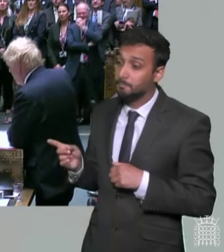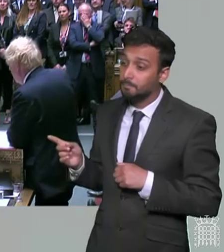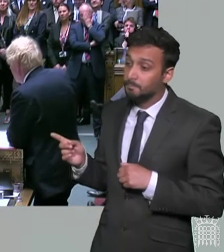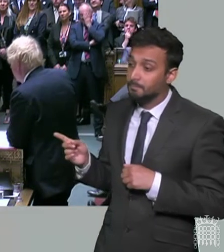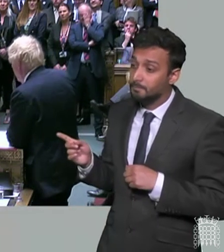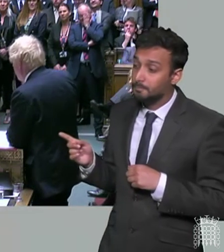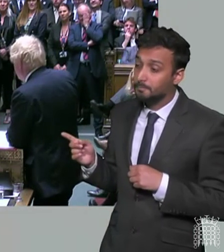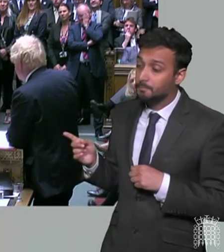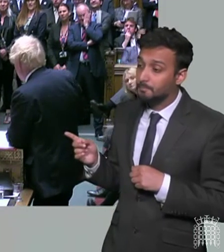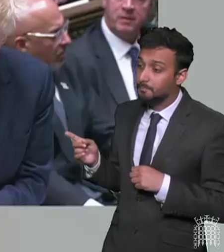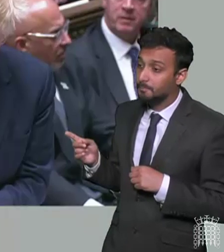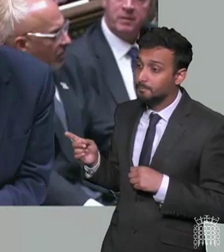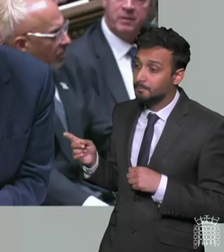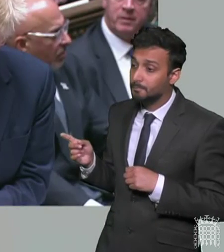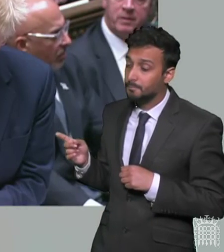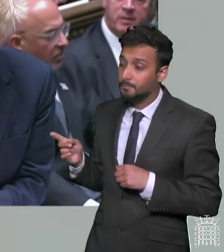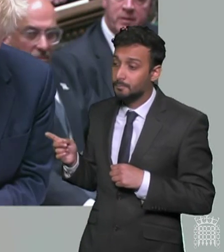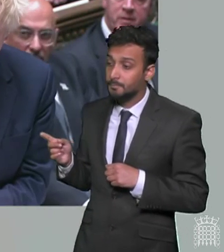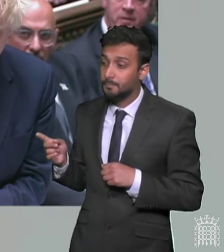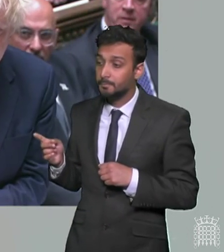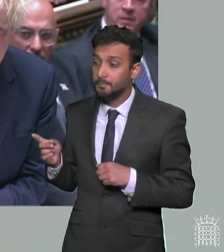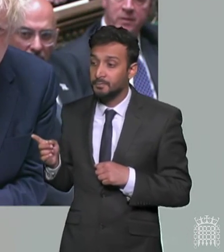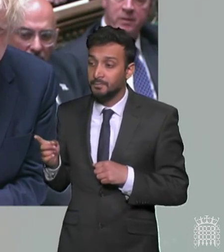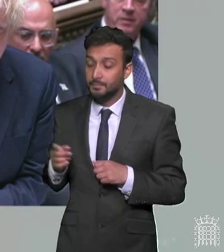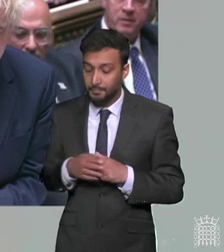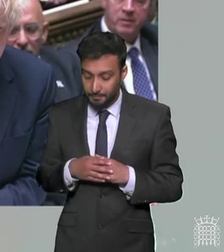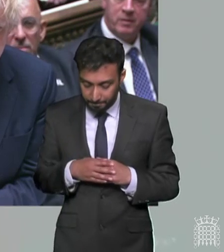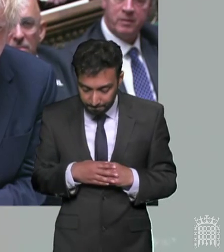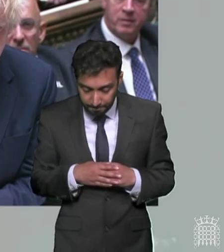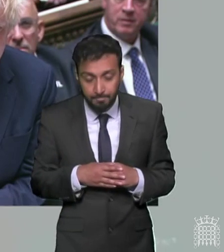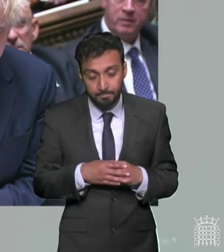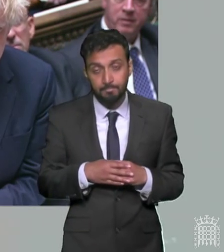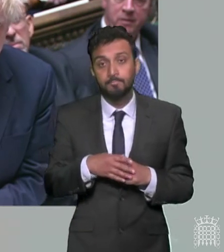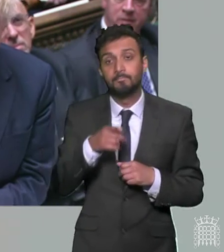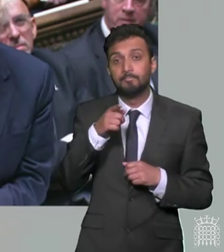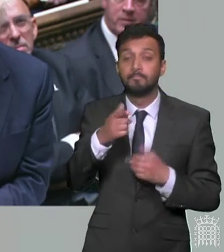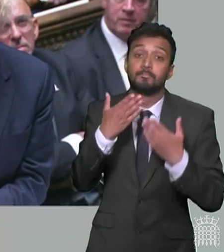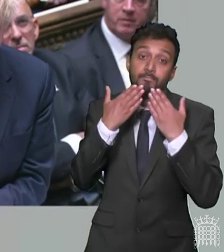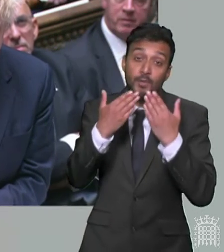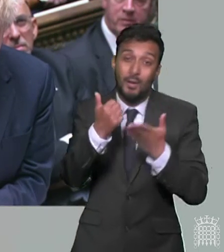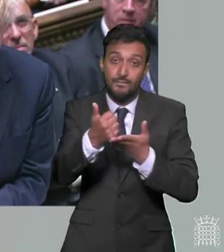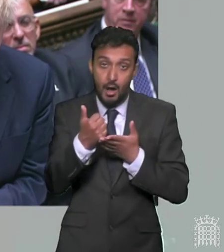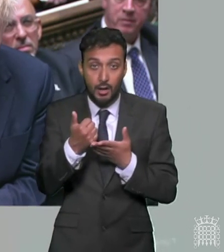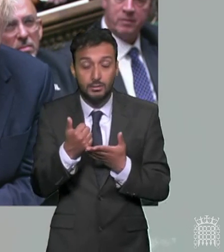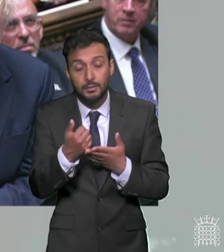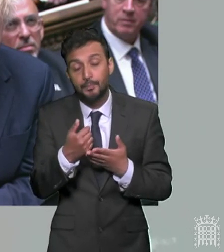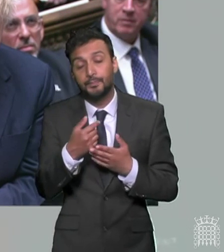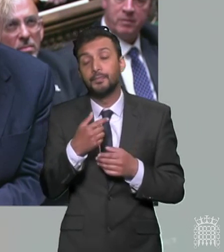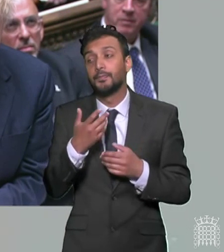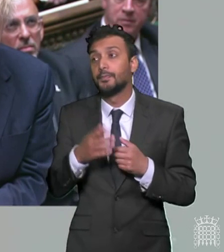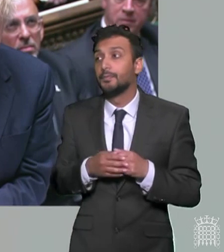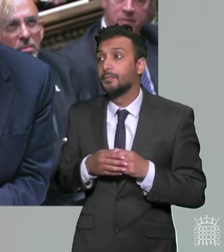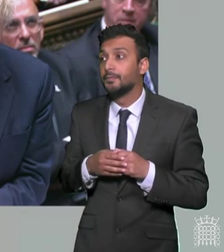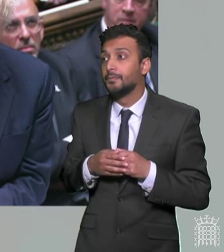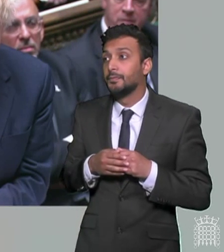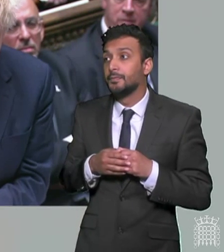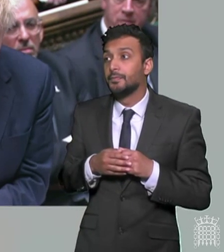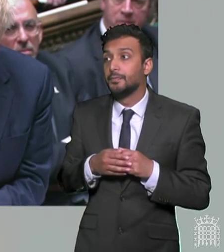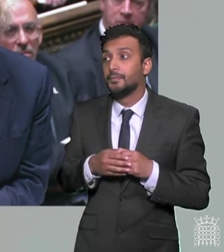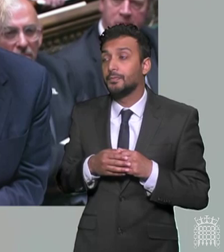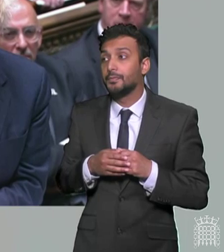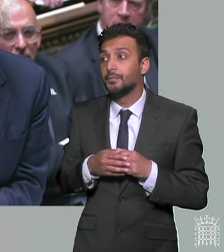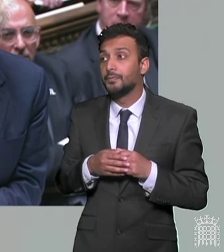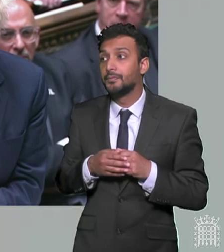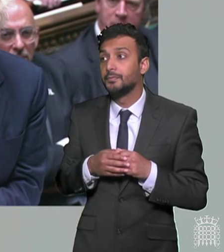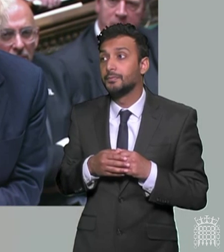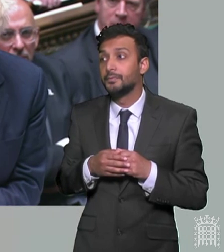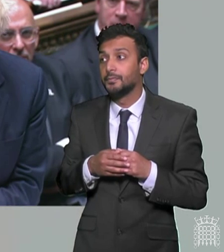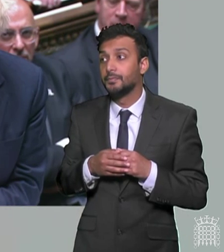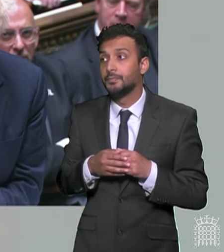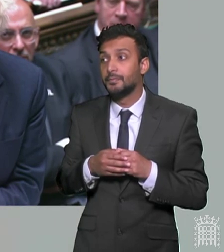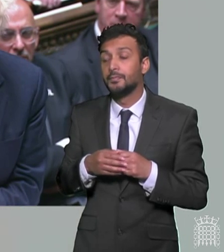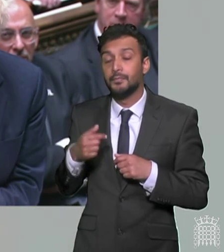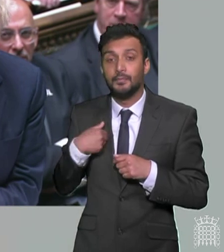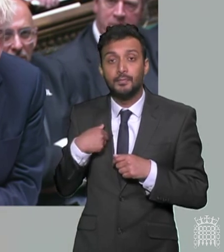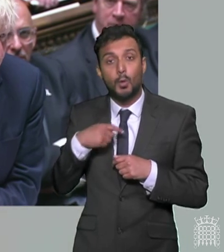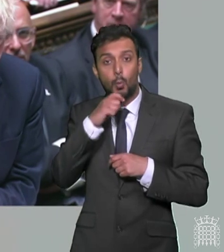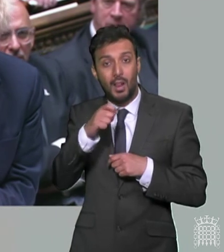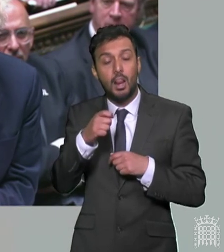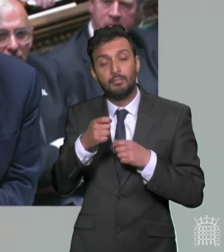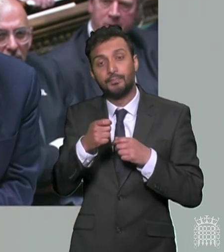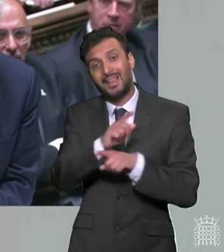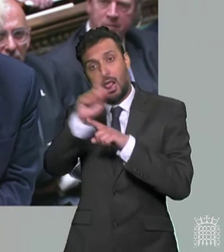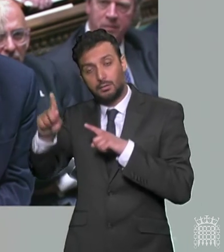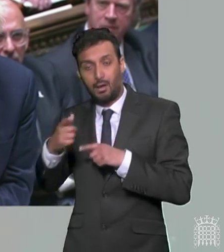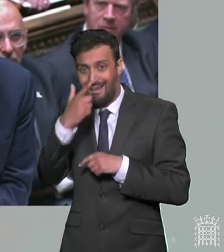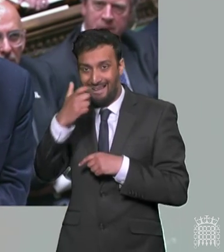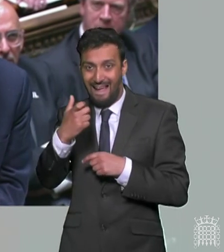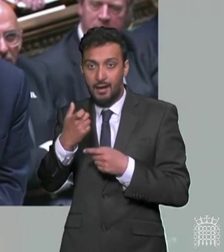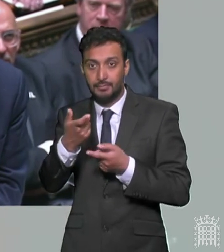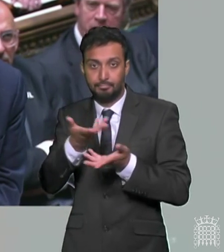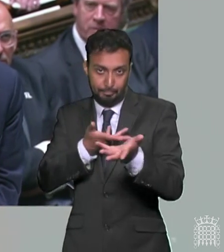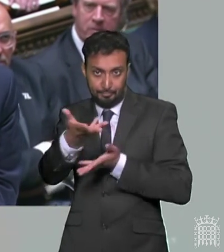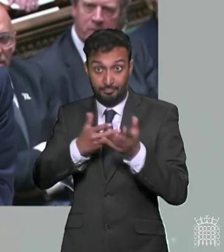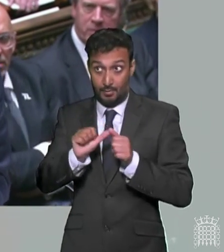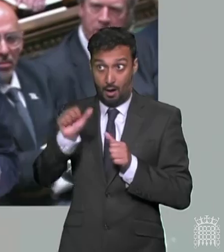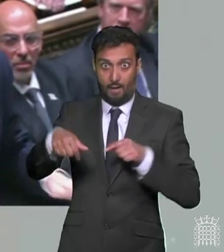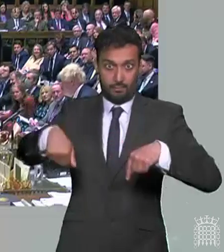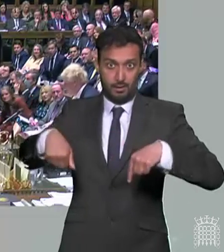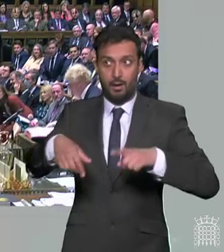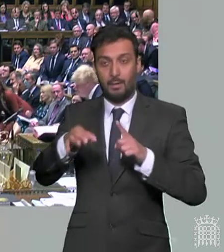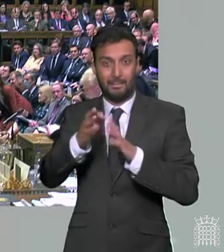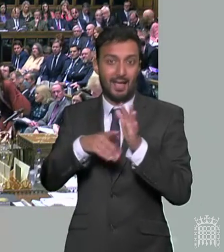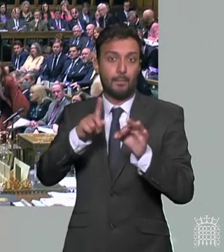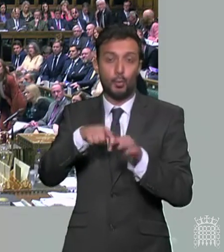I can tell the right honourable Gentleman that, much as I appreciate his advice, he will have a further opportunity, which I am sure he will take with his customary length, to debate that matter in the course of the statement that will follow directly after PMQs.